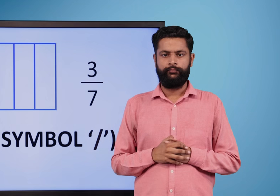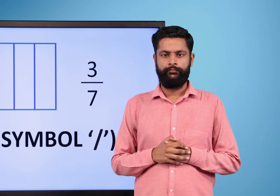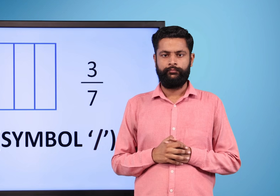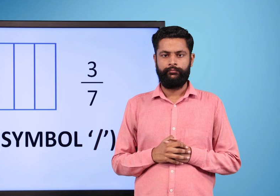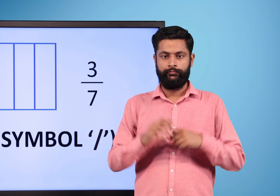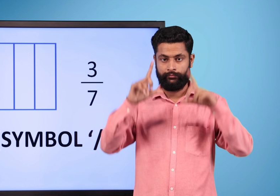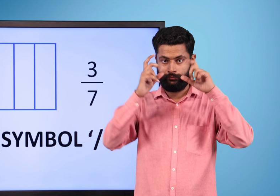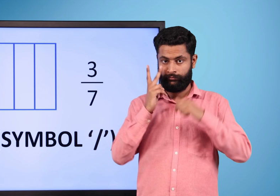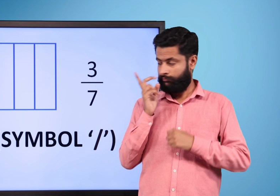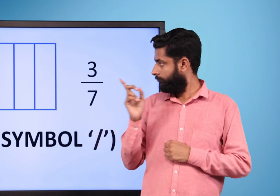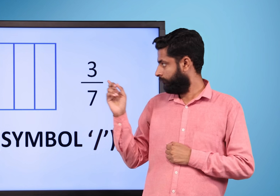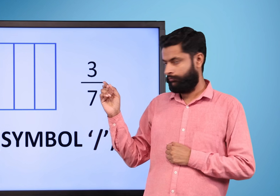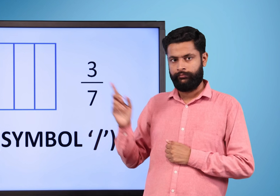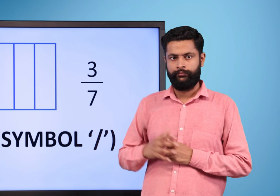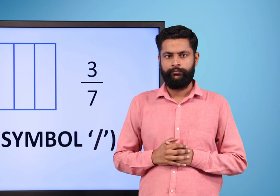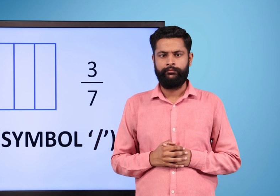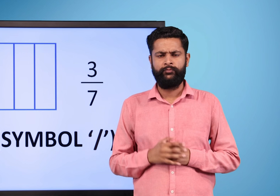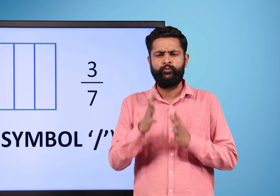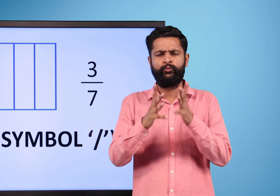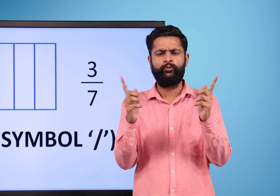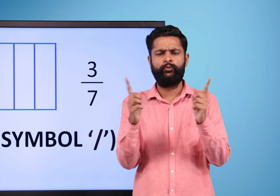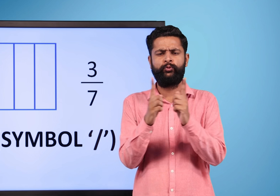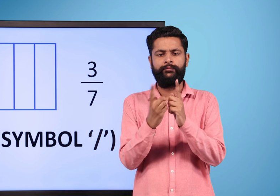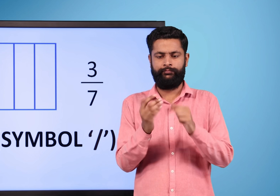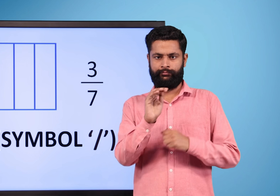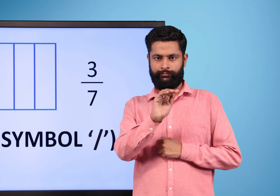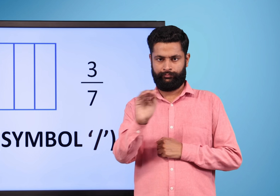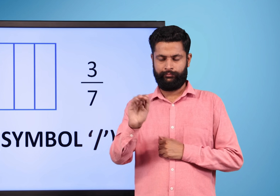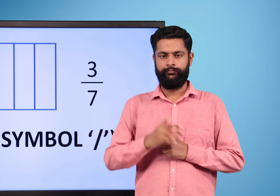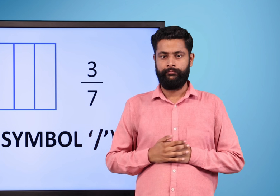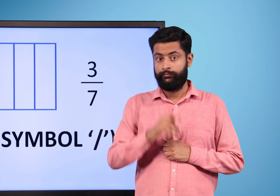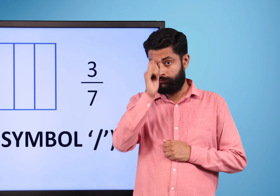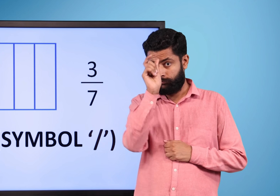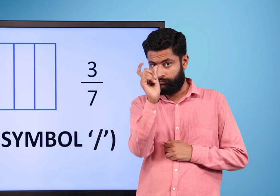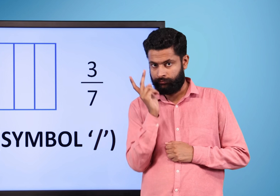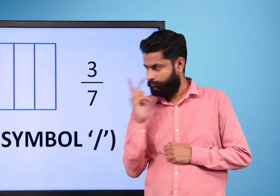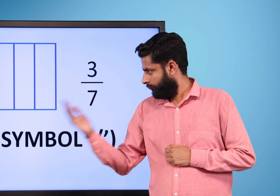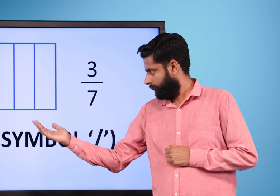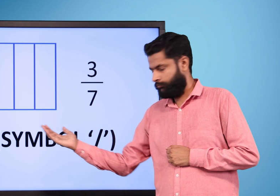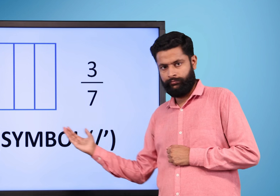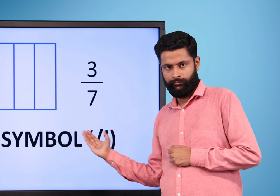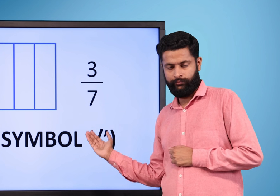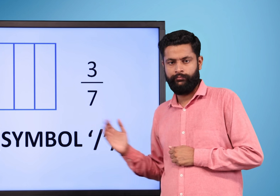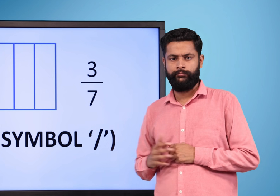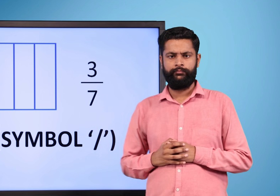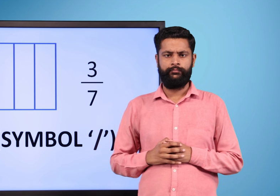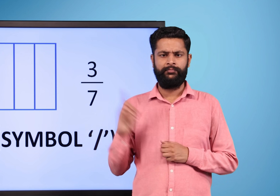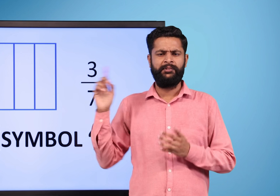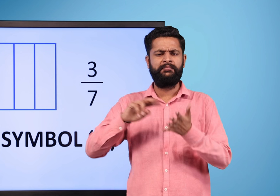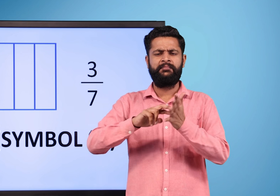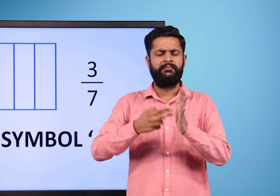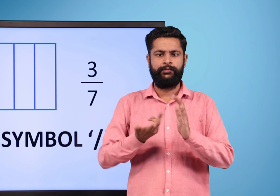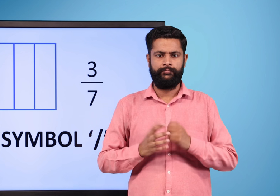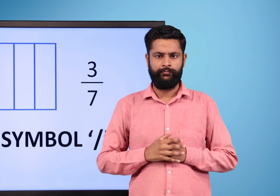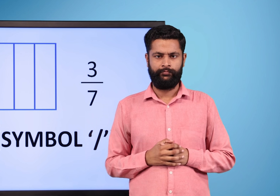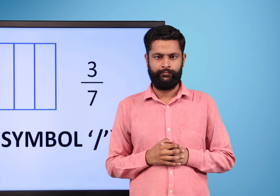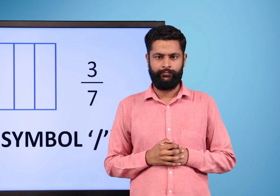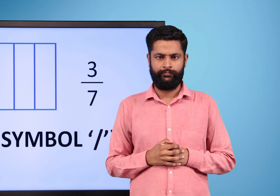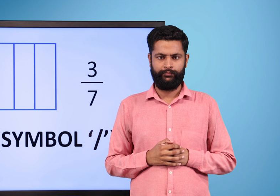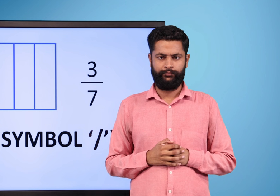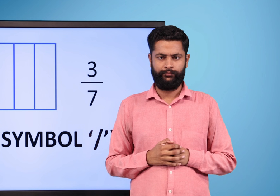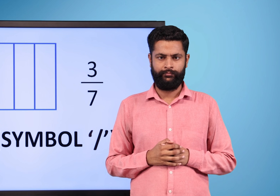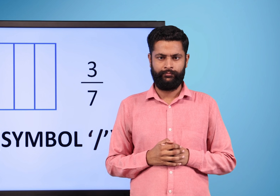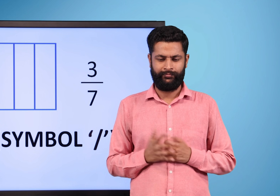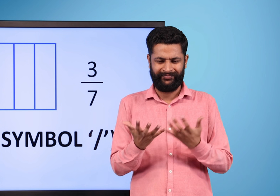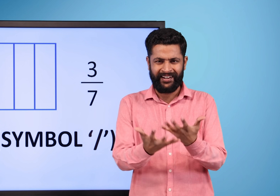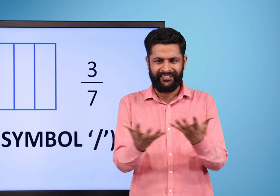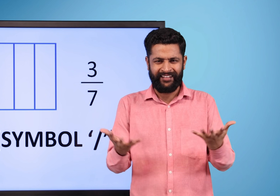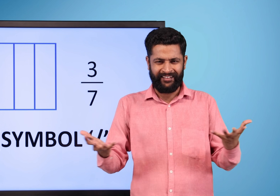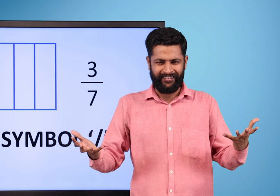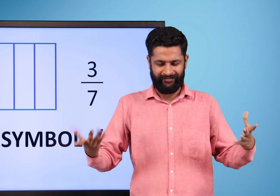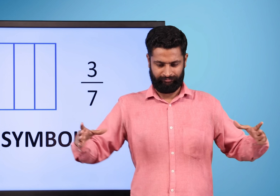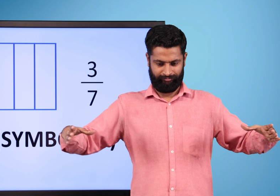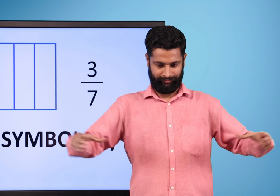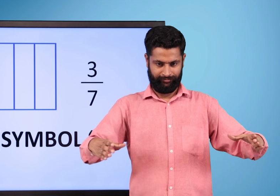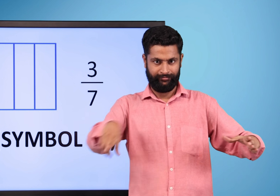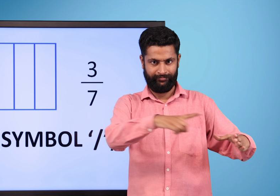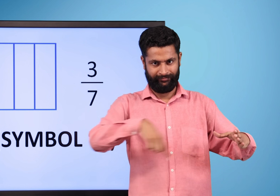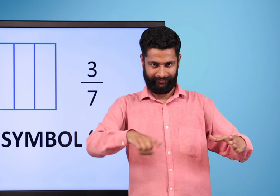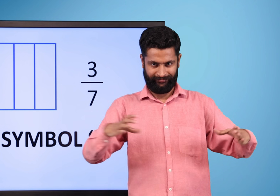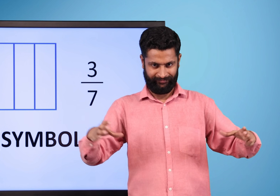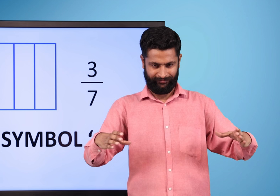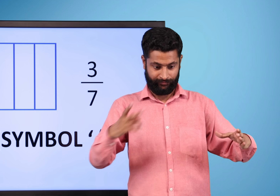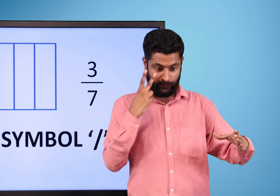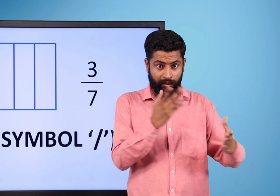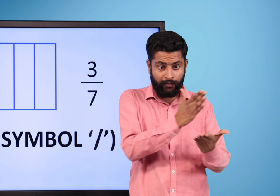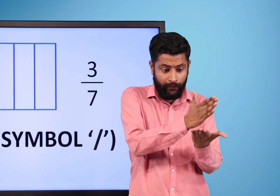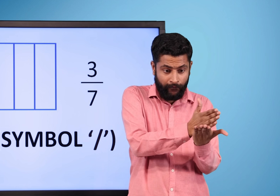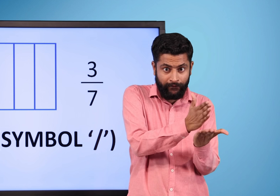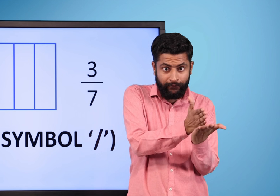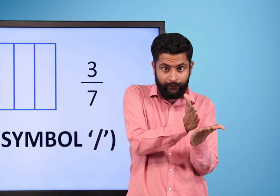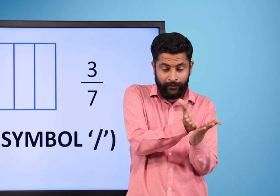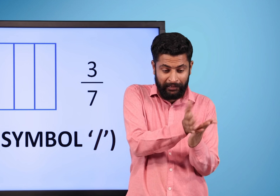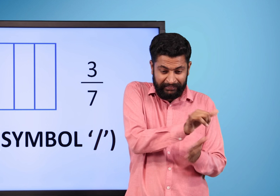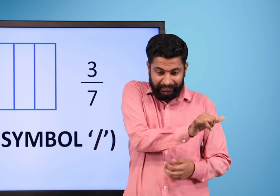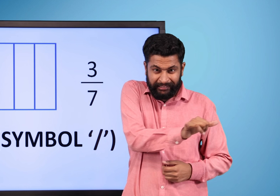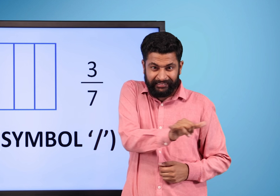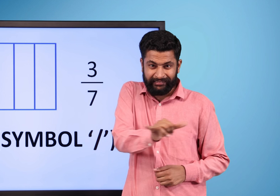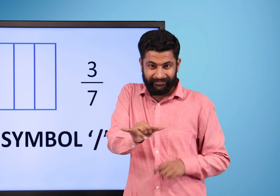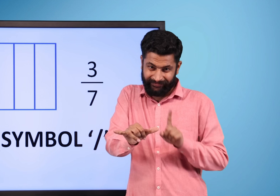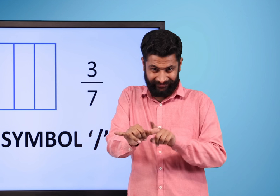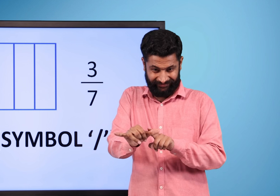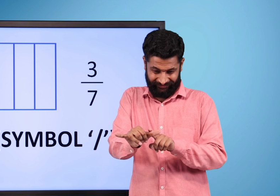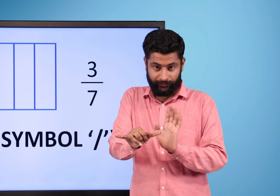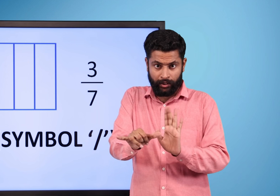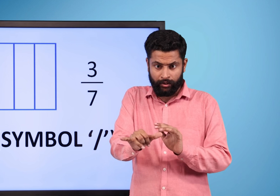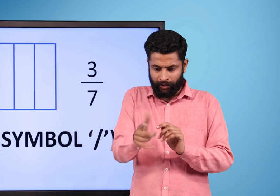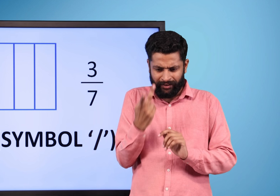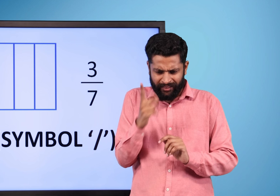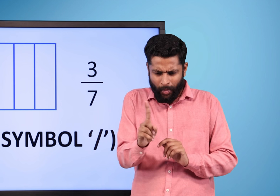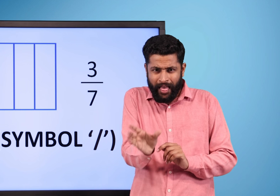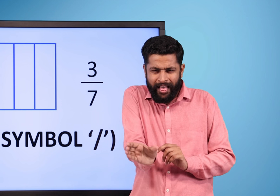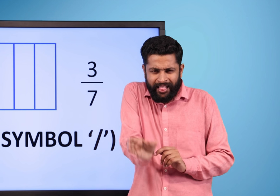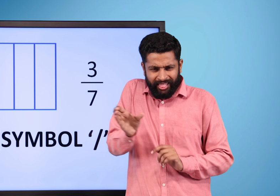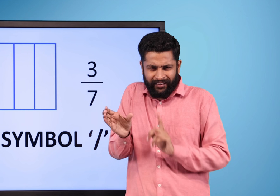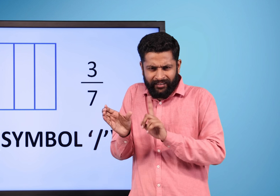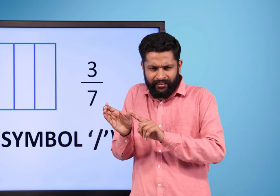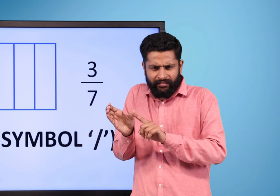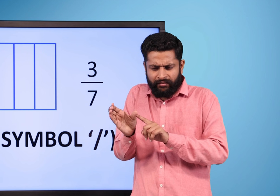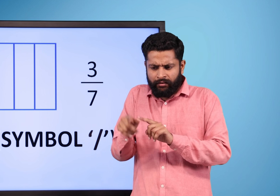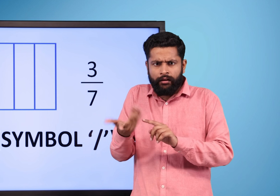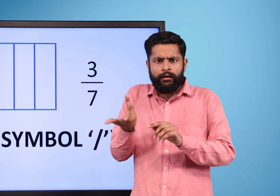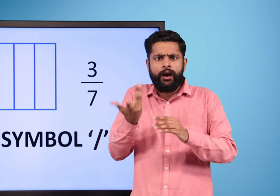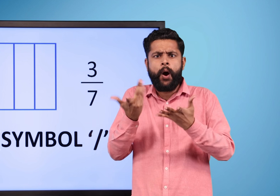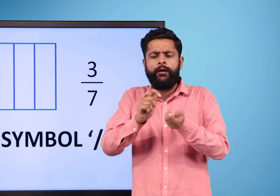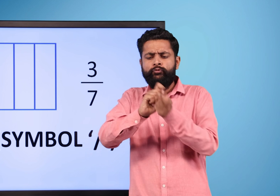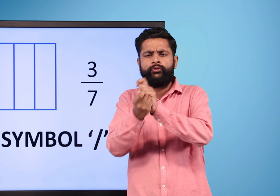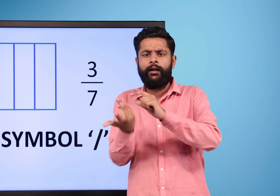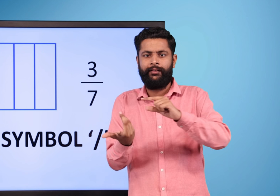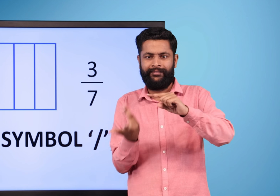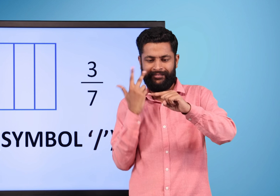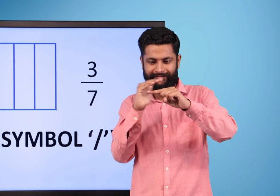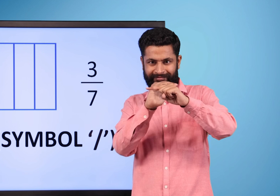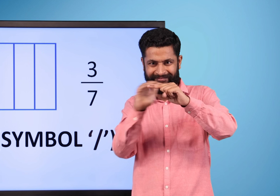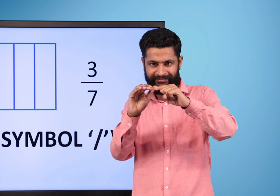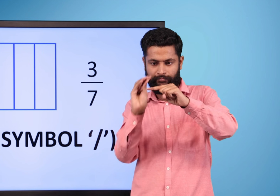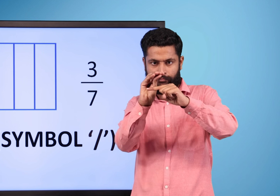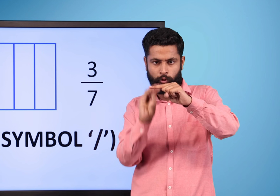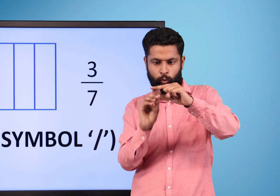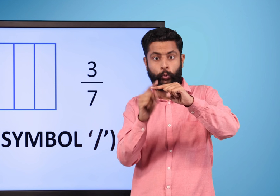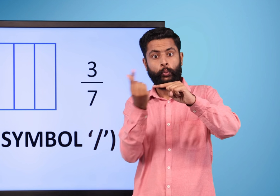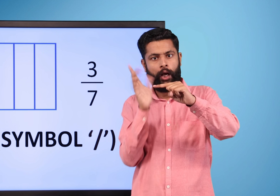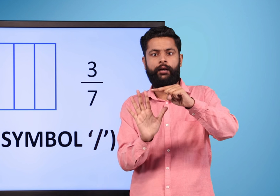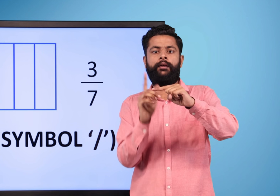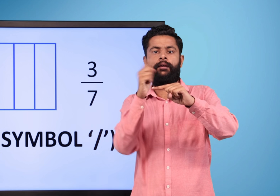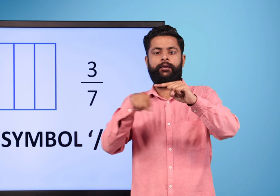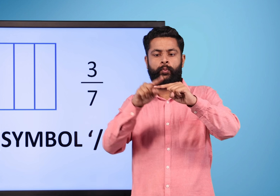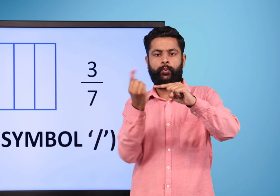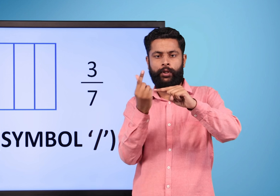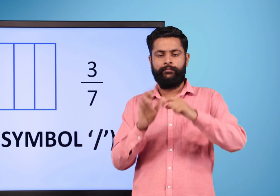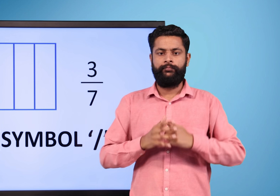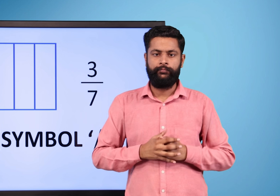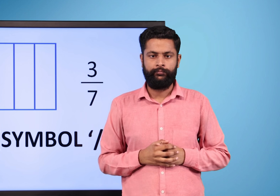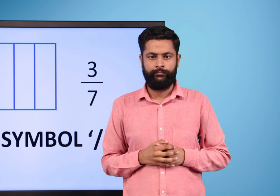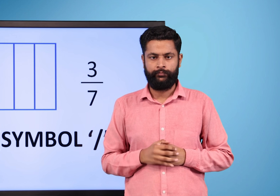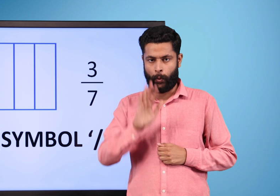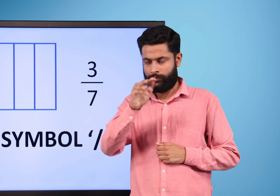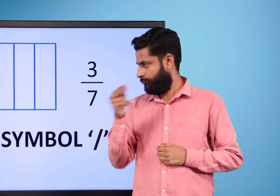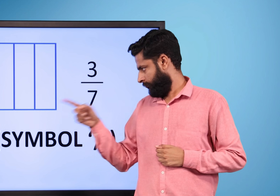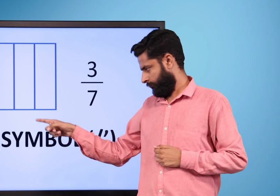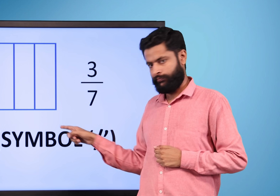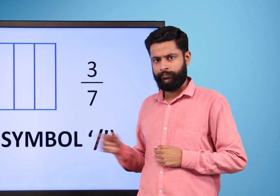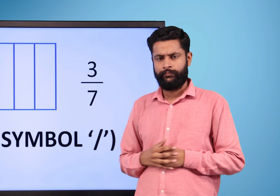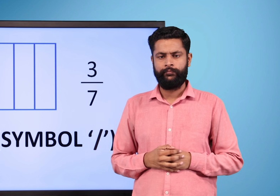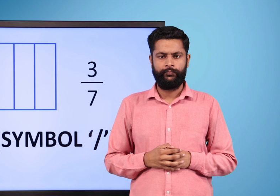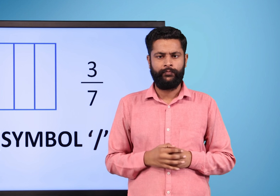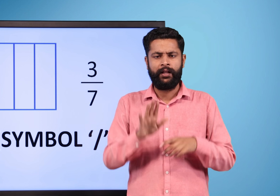Fraction (symbol /) This sign means fraction. A fraction is a number representing a part of a whole. The whole may be a single object or a group of objects. When expressing a situation of counting parts to write a fraction, it must be ensured that all parts are equal.